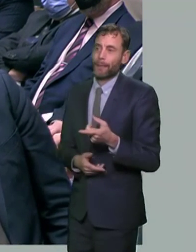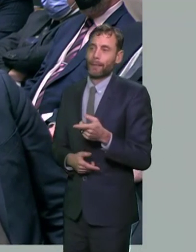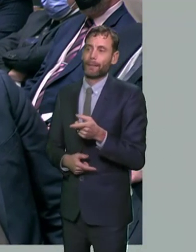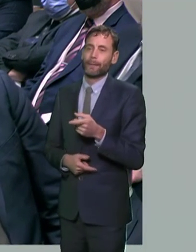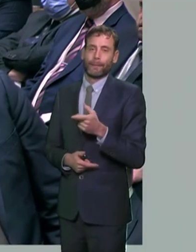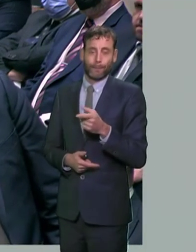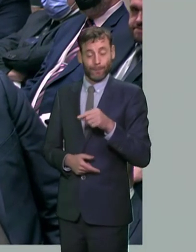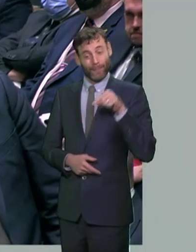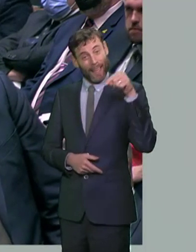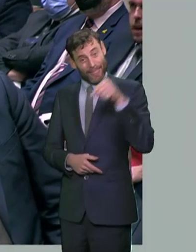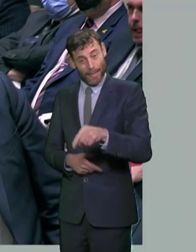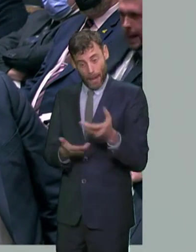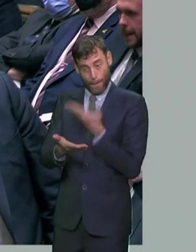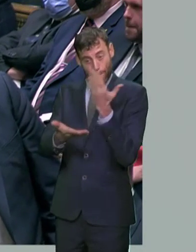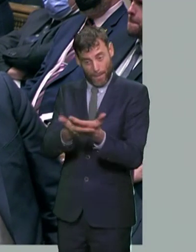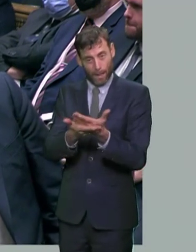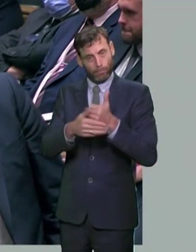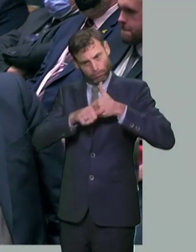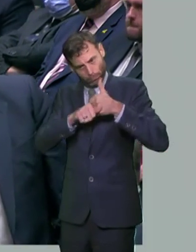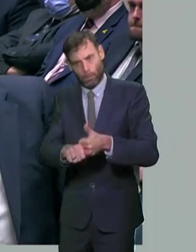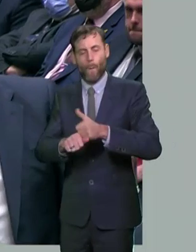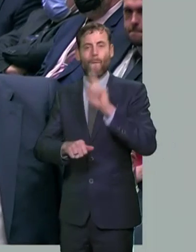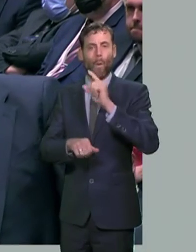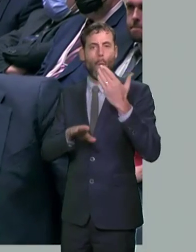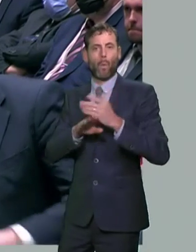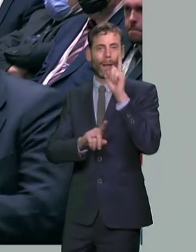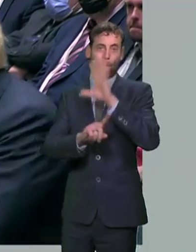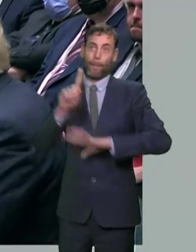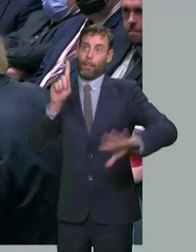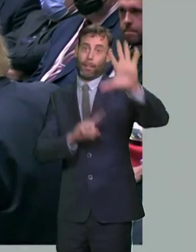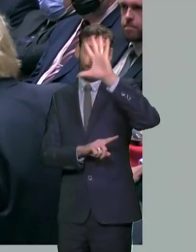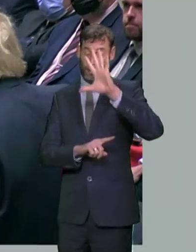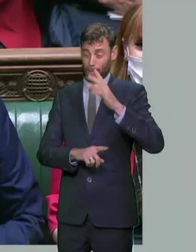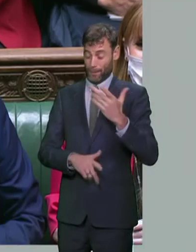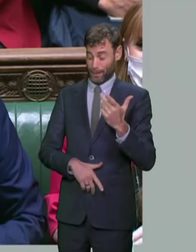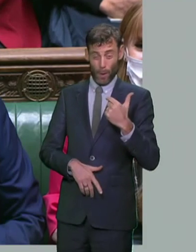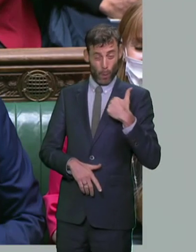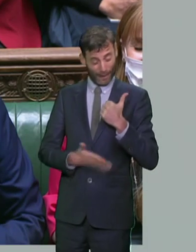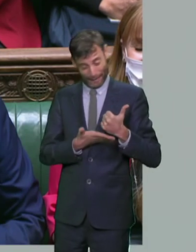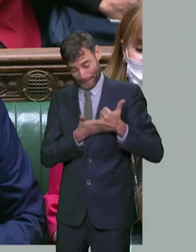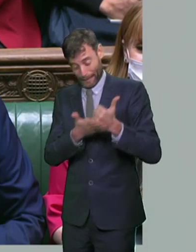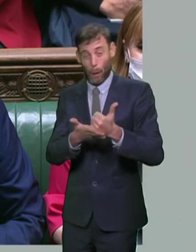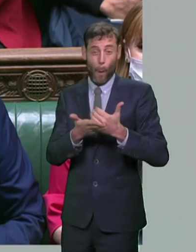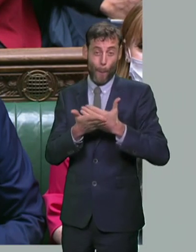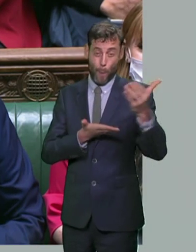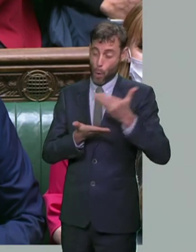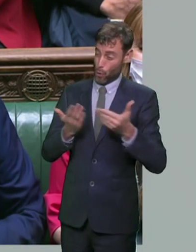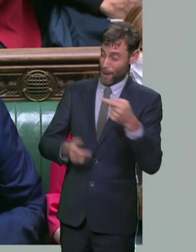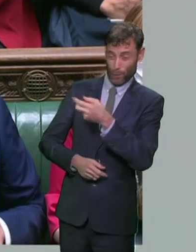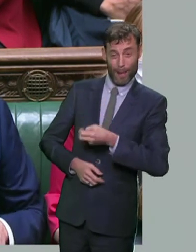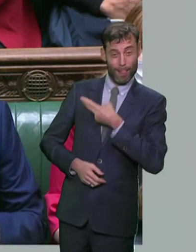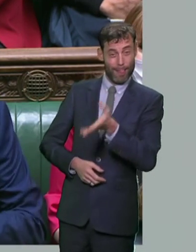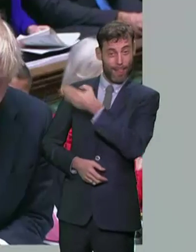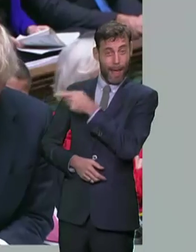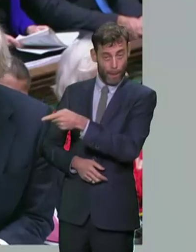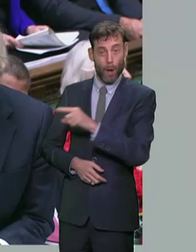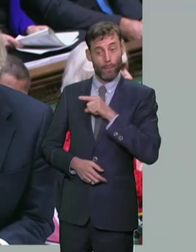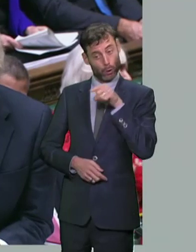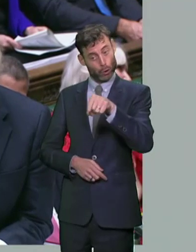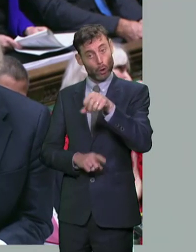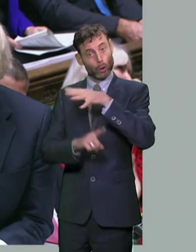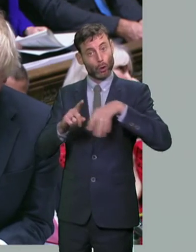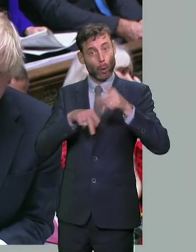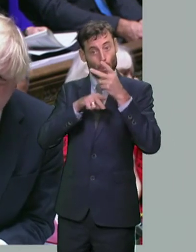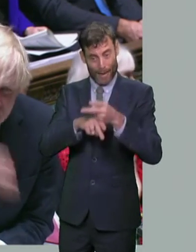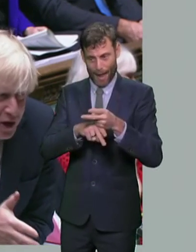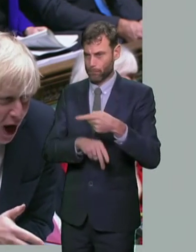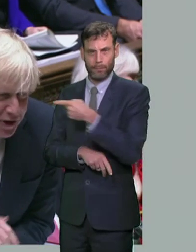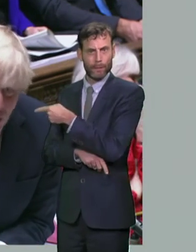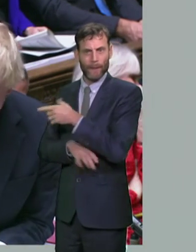This does more for working people up and down the country than Labour ever did, because we are actually solving the problem that Labour failed to address.